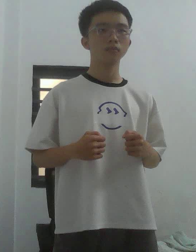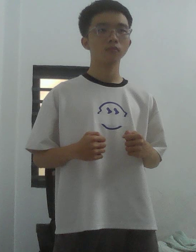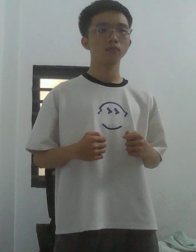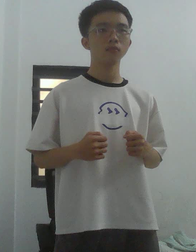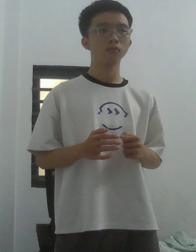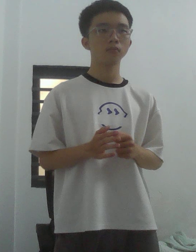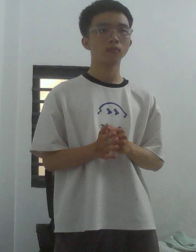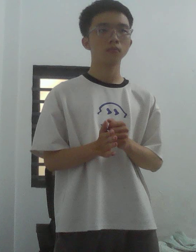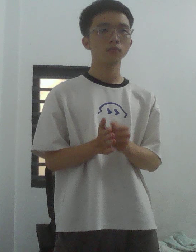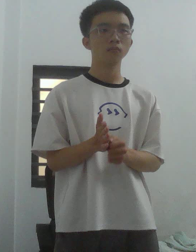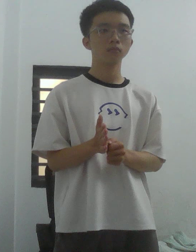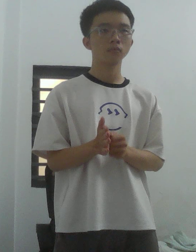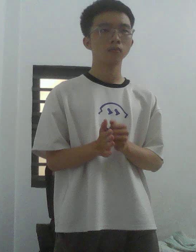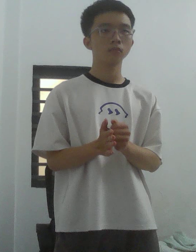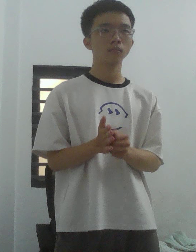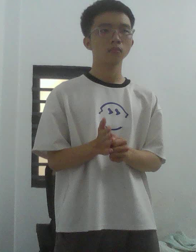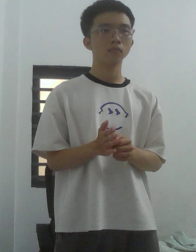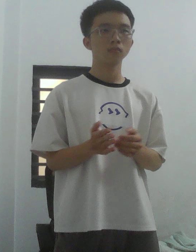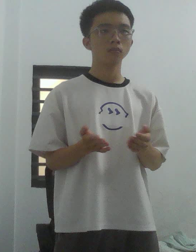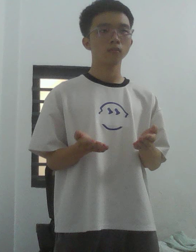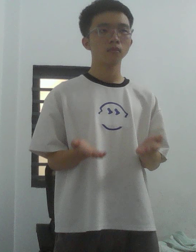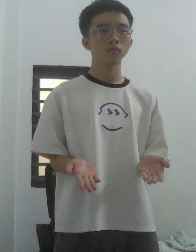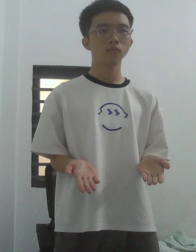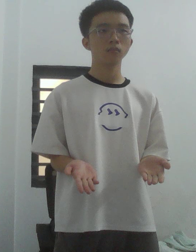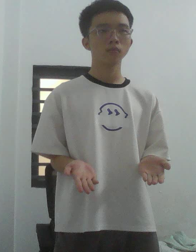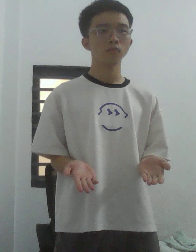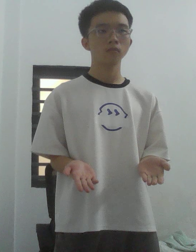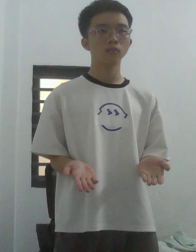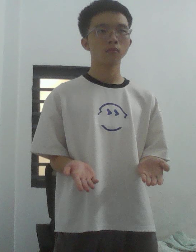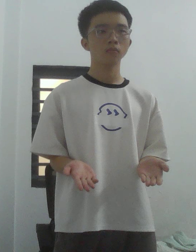thang nay